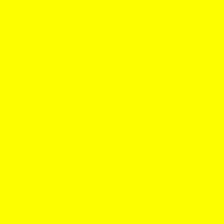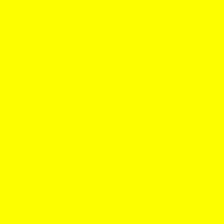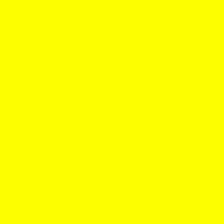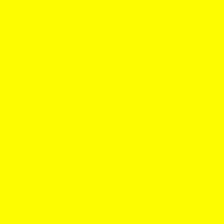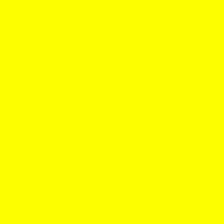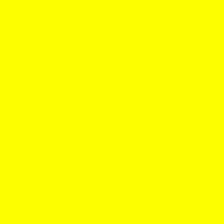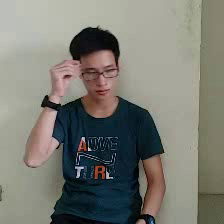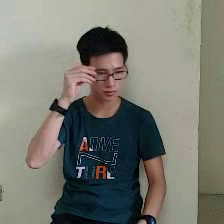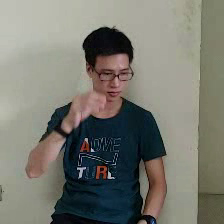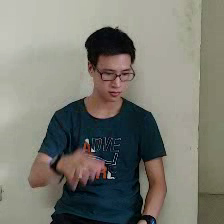Băn khoăn